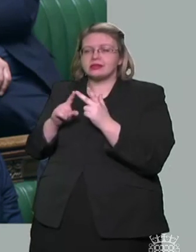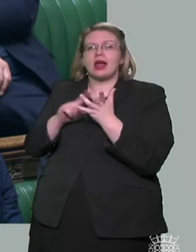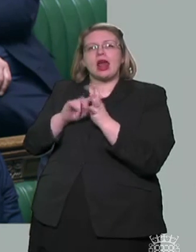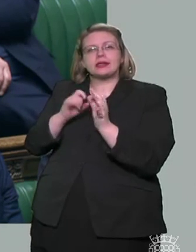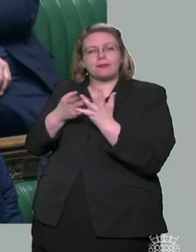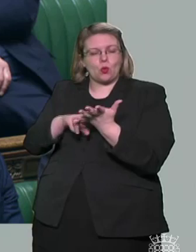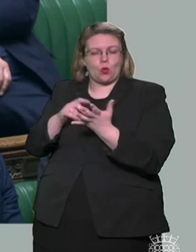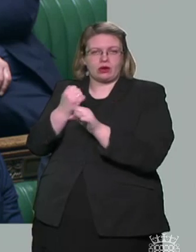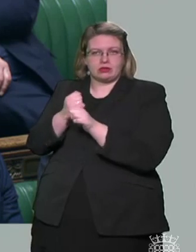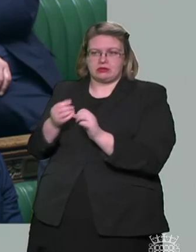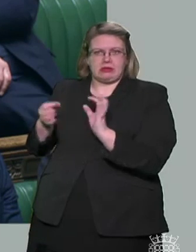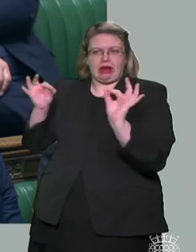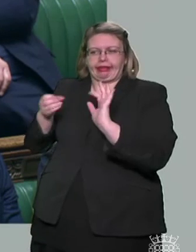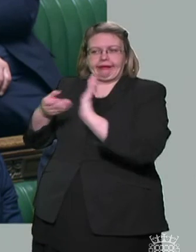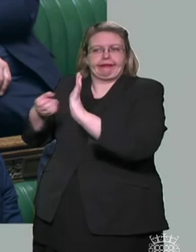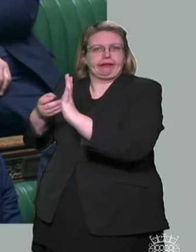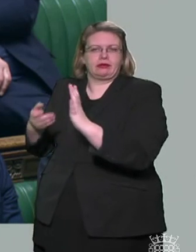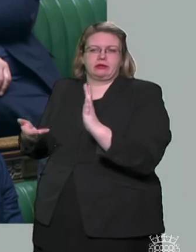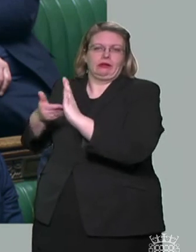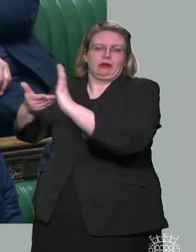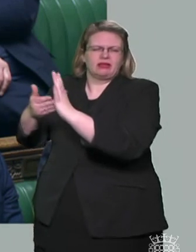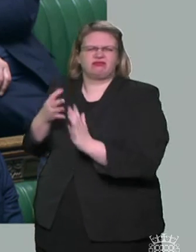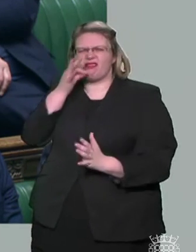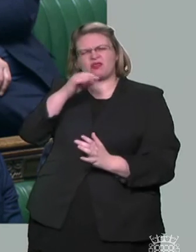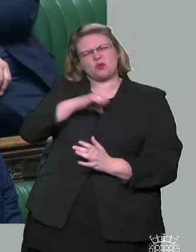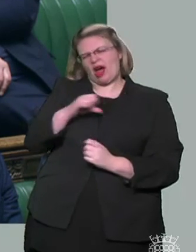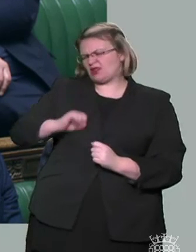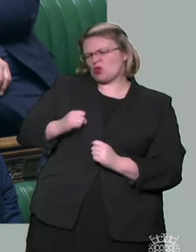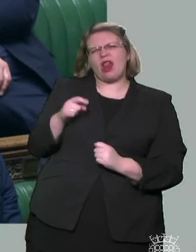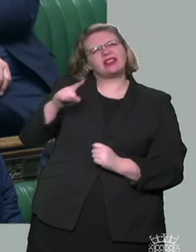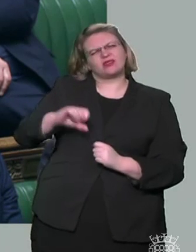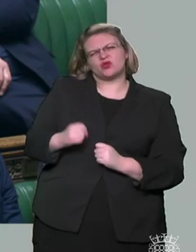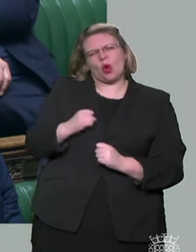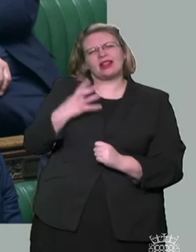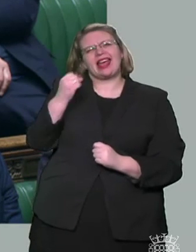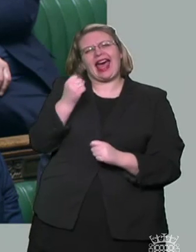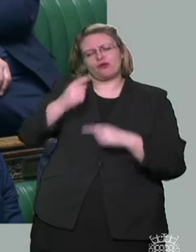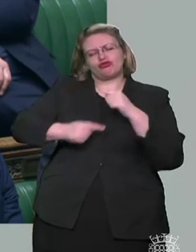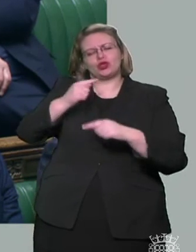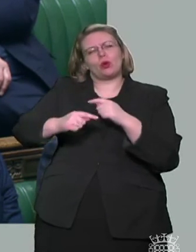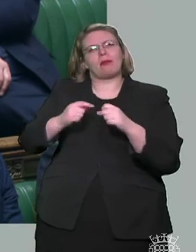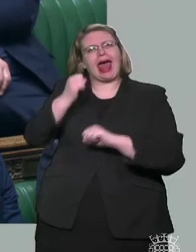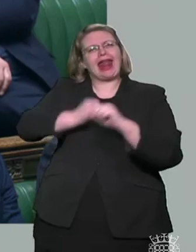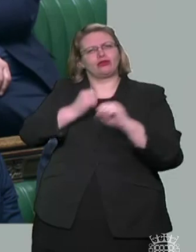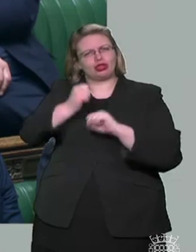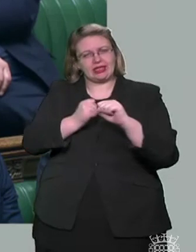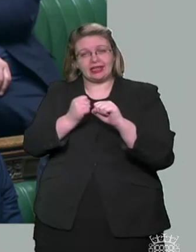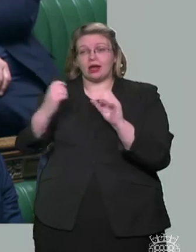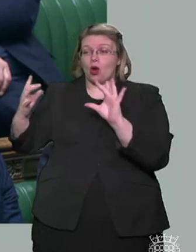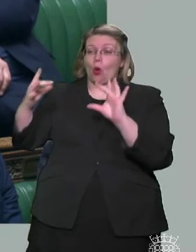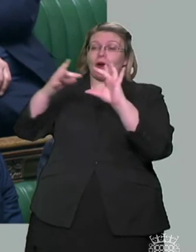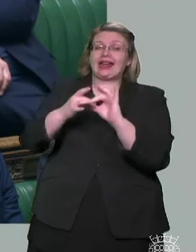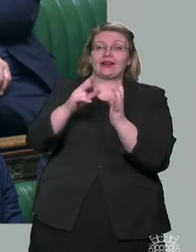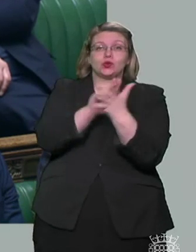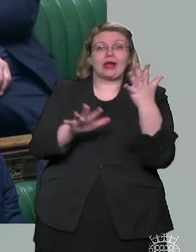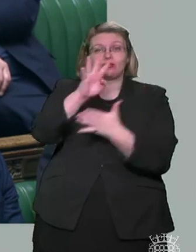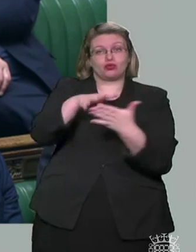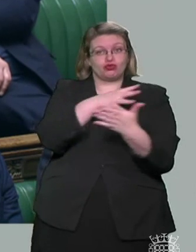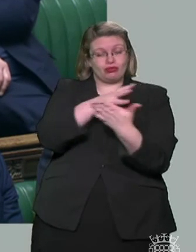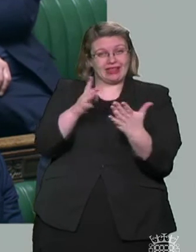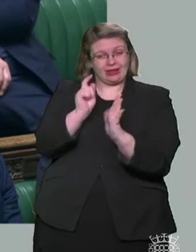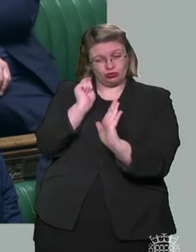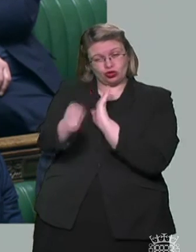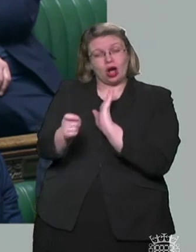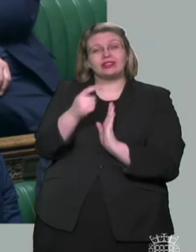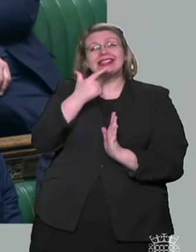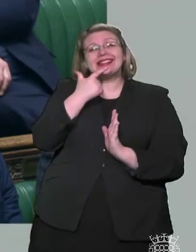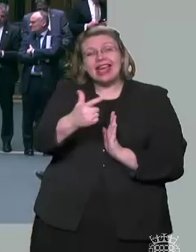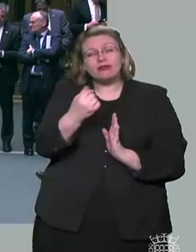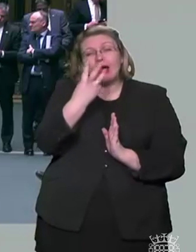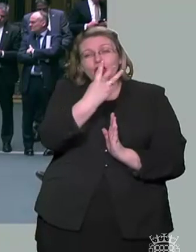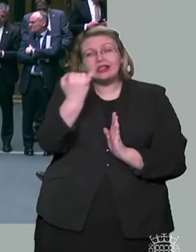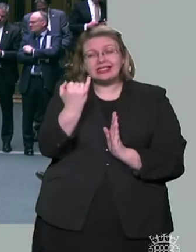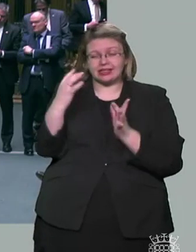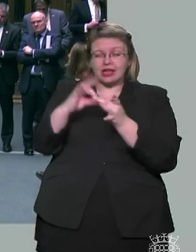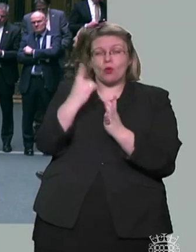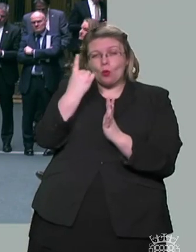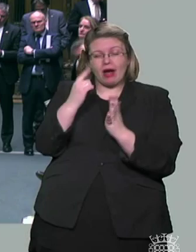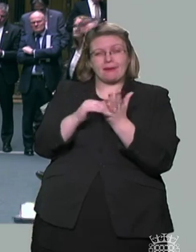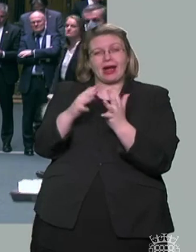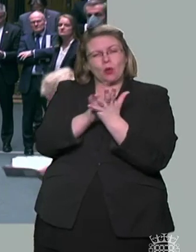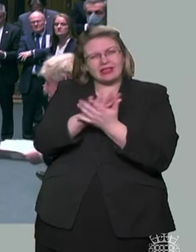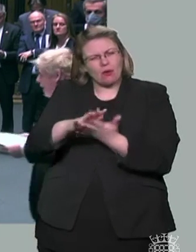Can the Prime Minister explain then why Scotland’s renewables sector is being punished with grid connection charges of £7.36 per megawatt-hour?